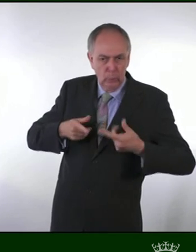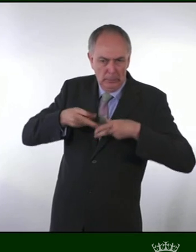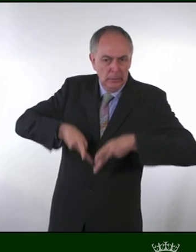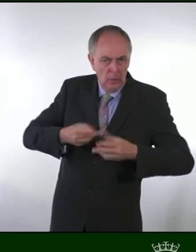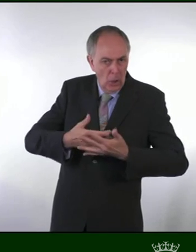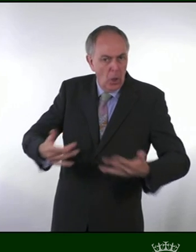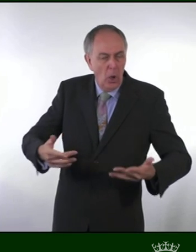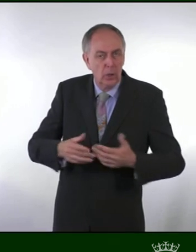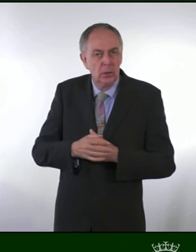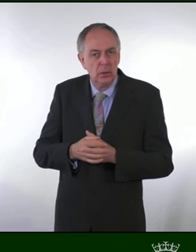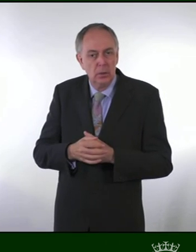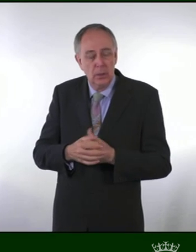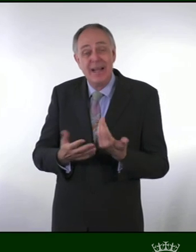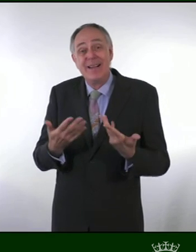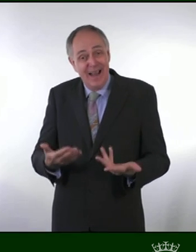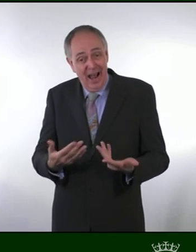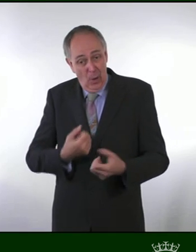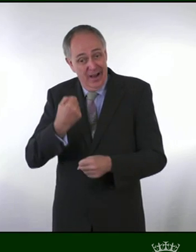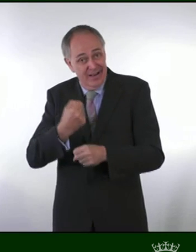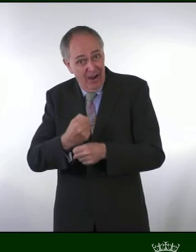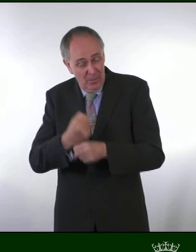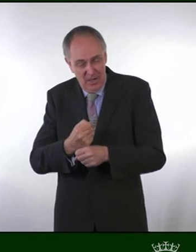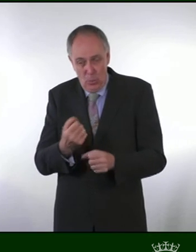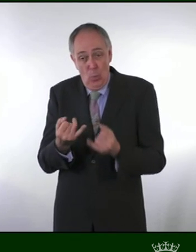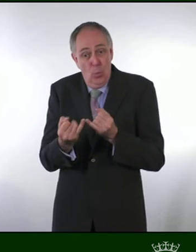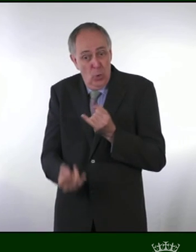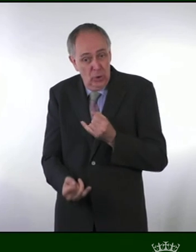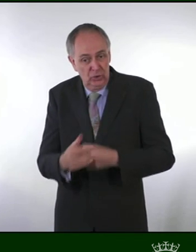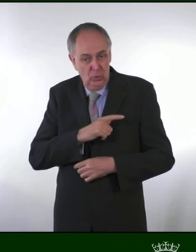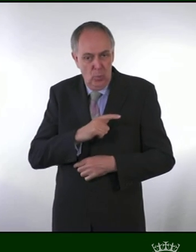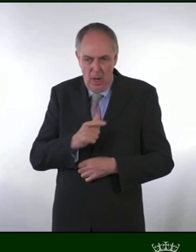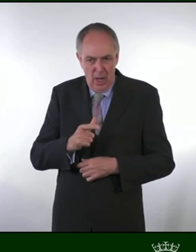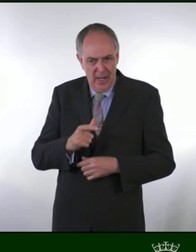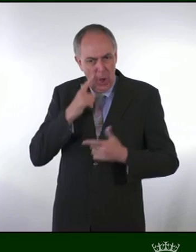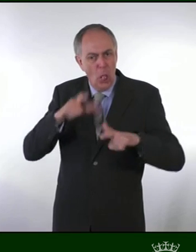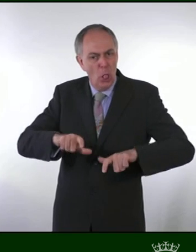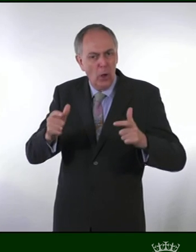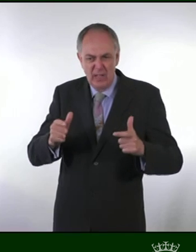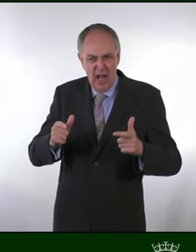Now the Government are seriously increasing that exposure and risk with their easement announcements.